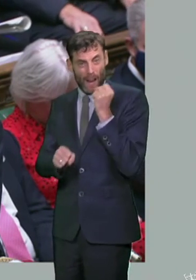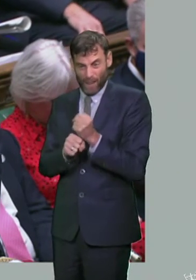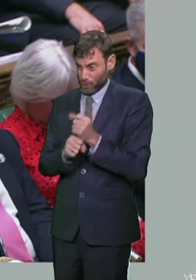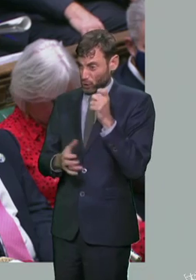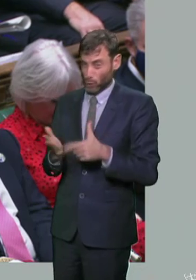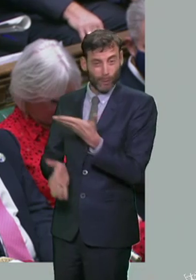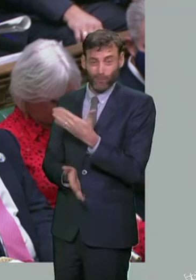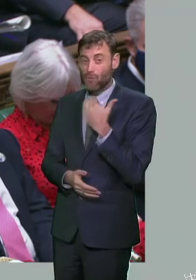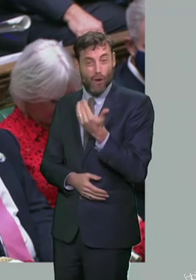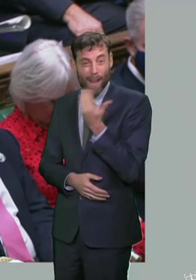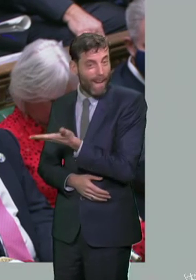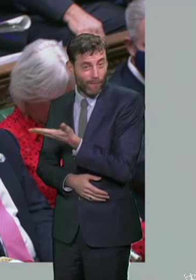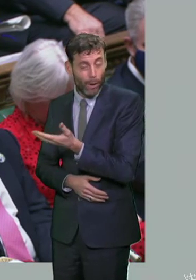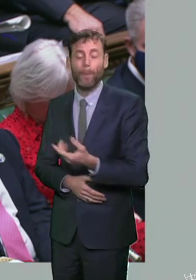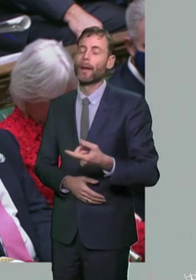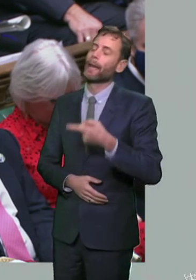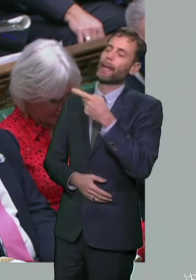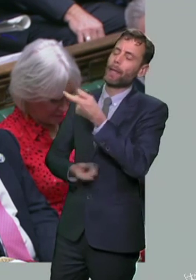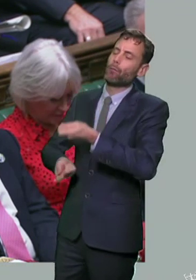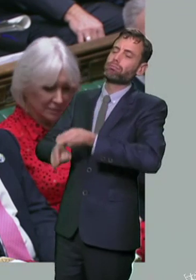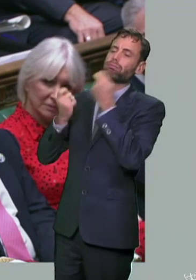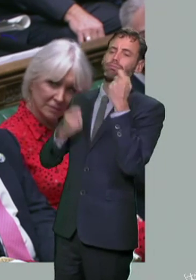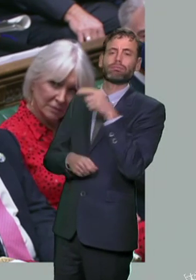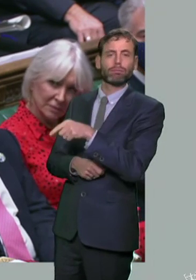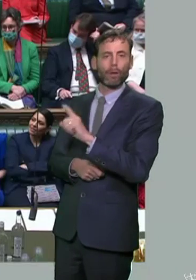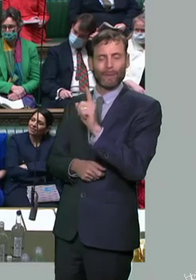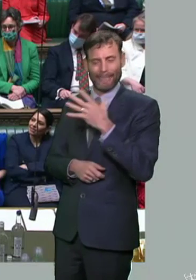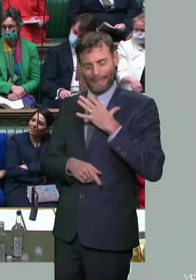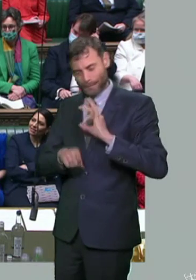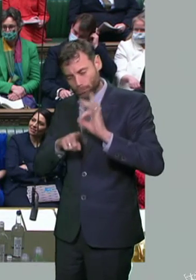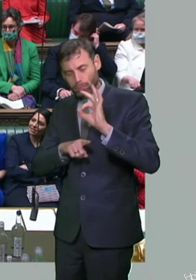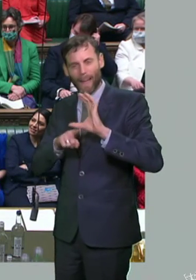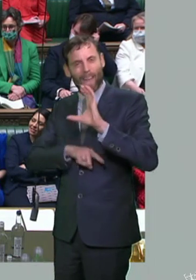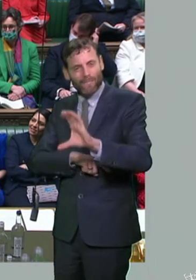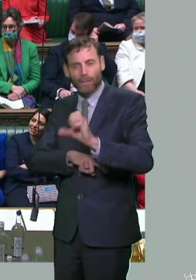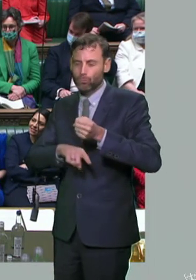The right honourable Gentleman talks about infrastructure investment.